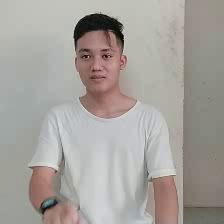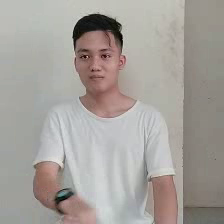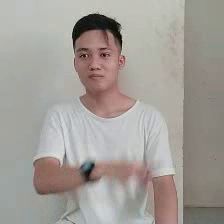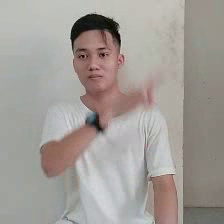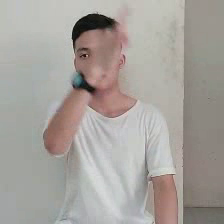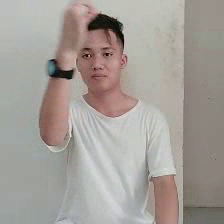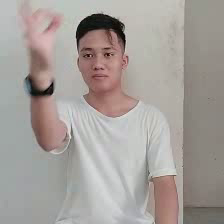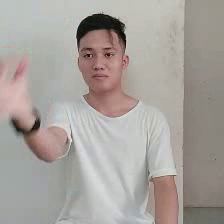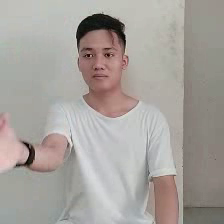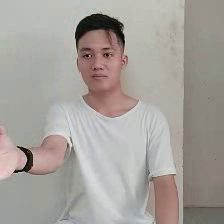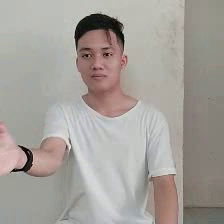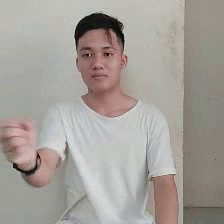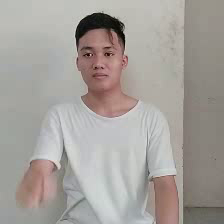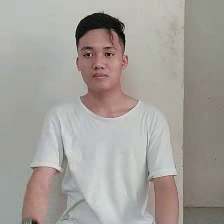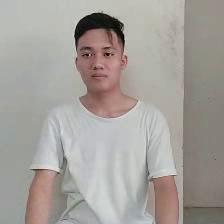Thương